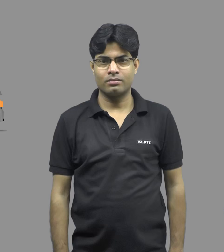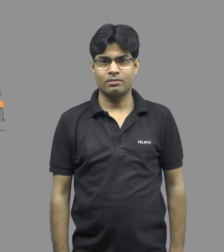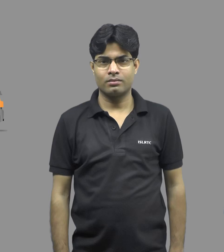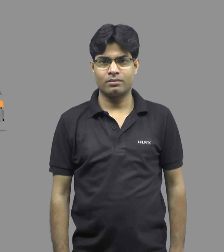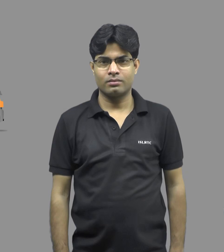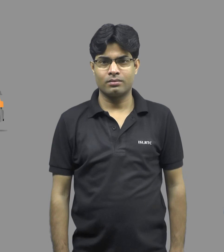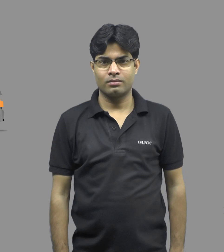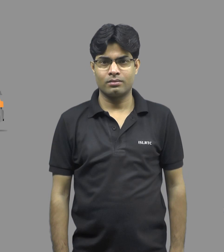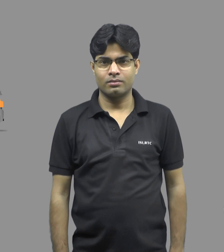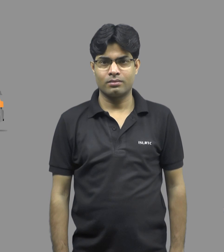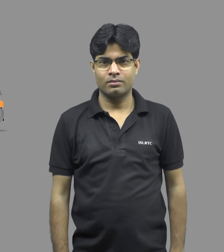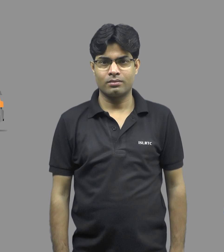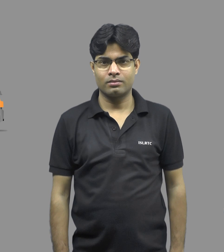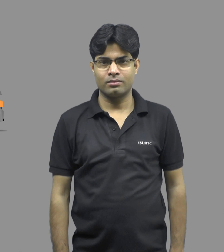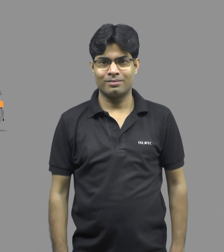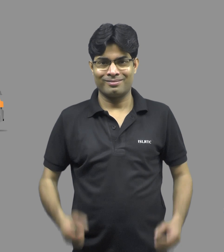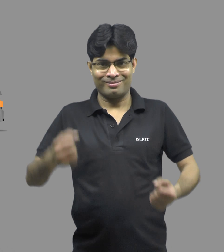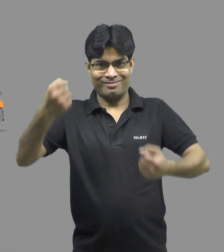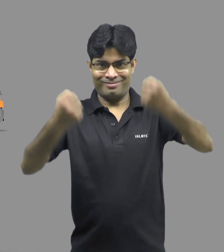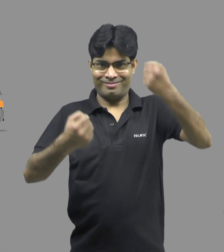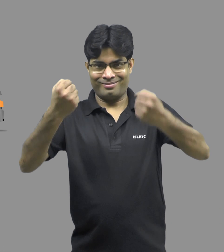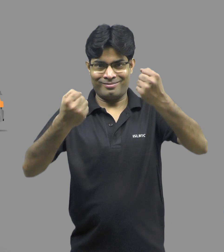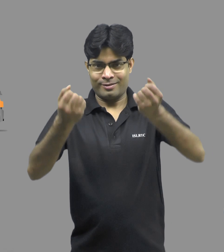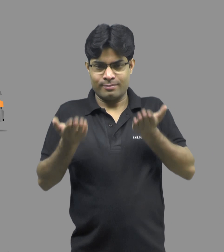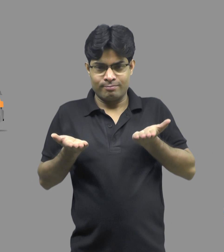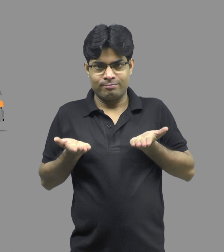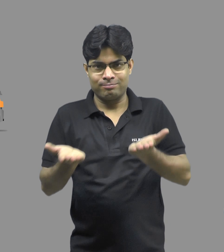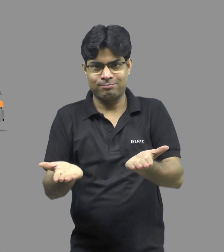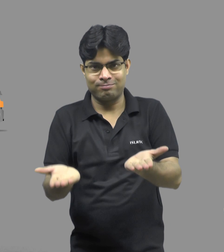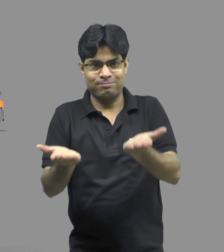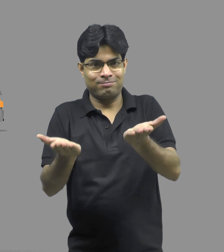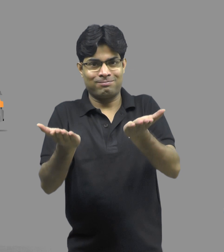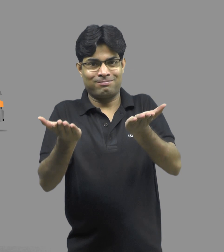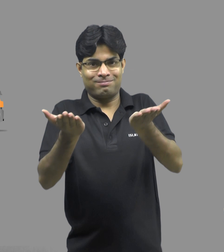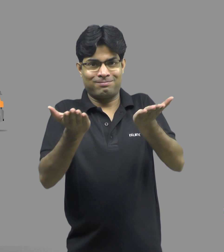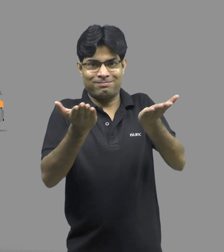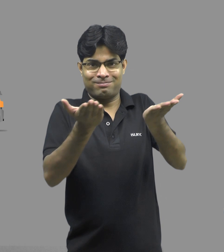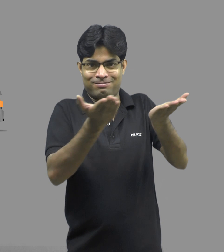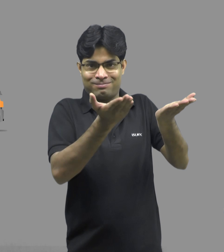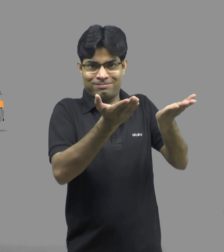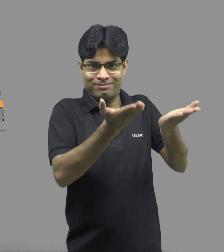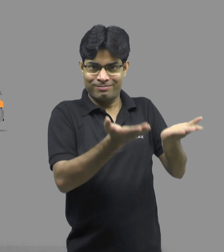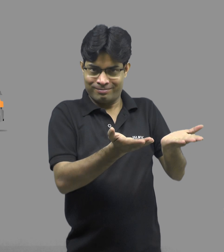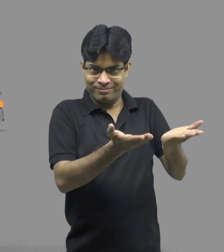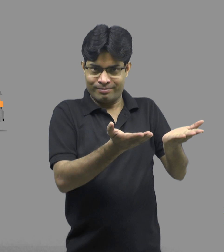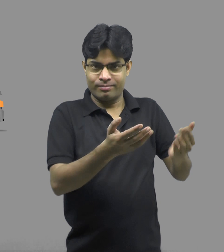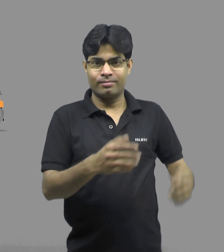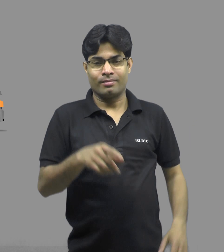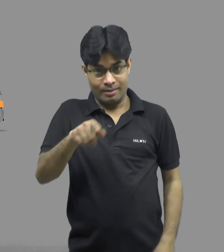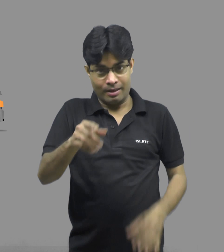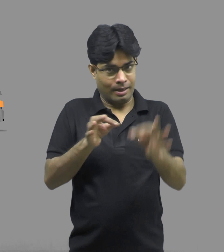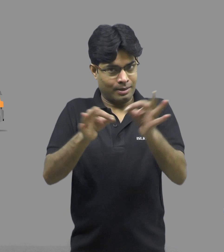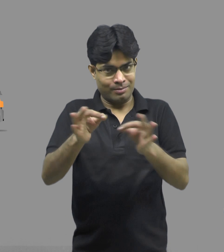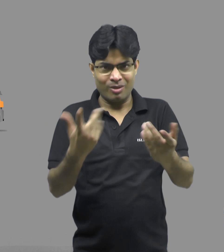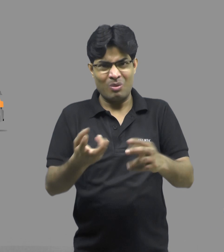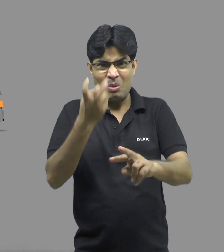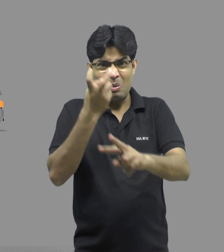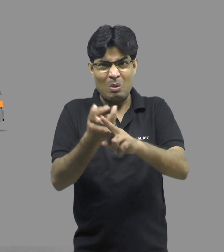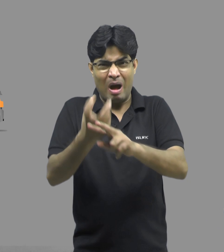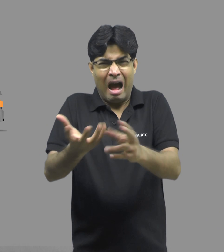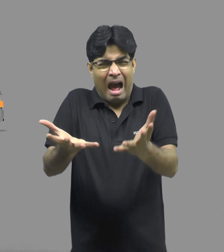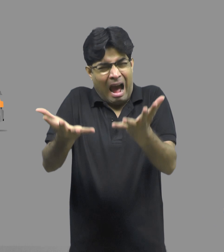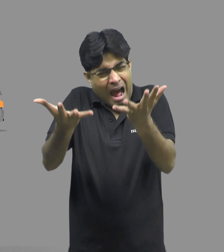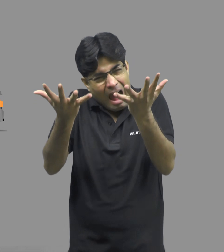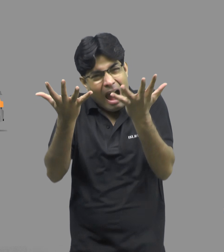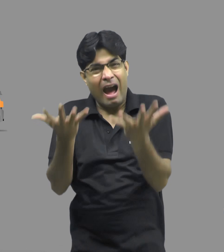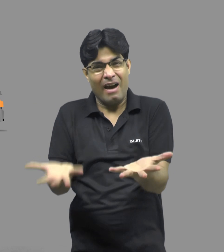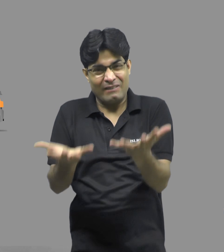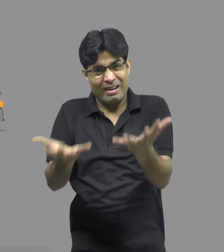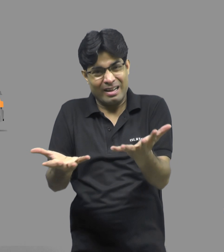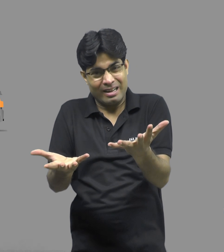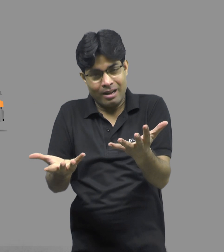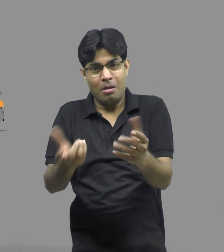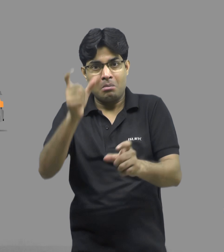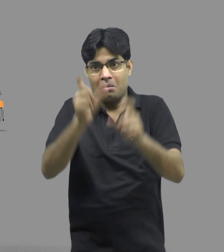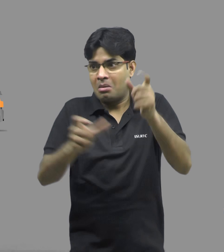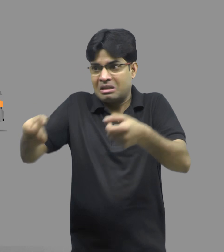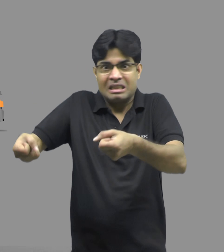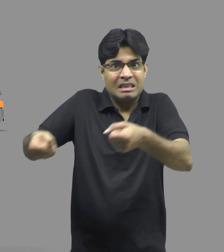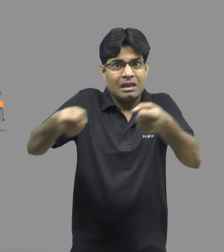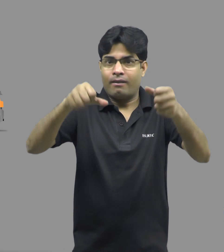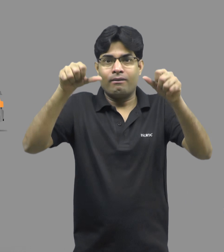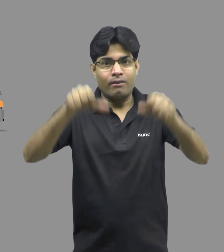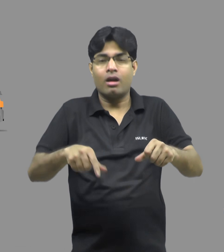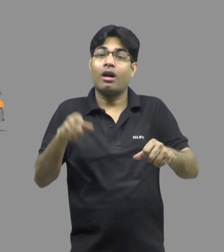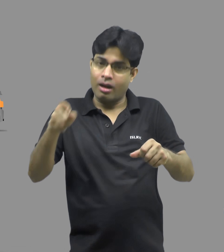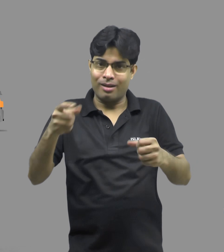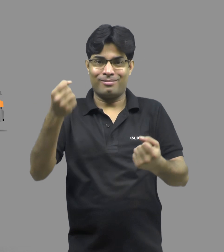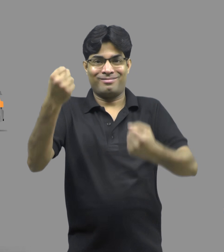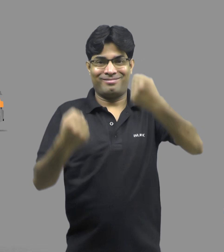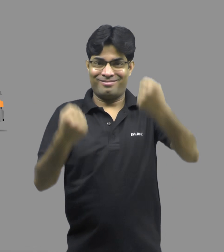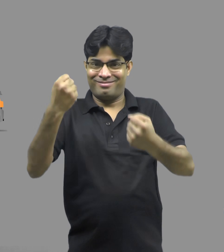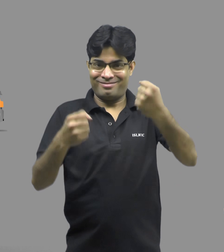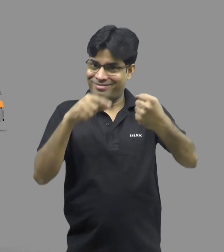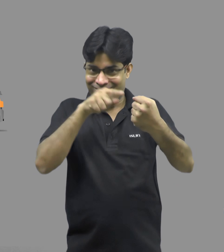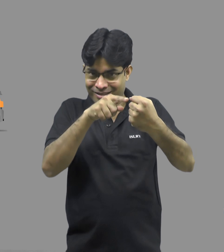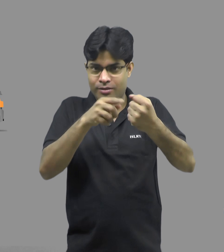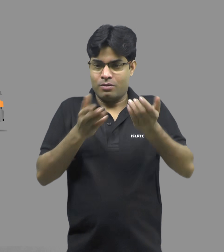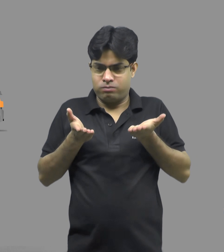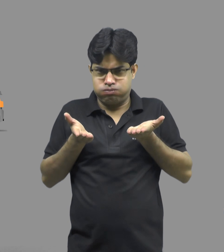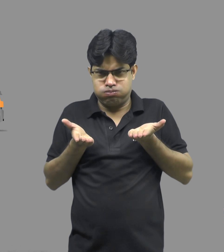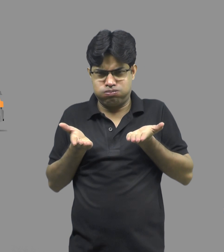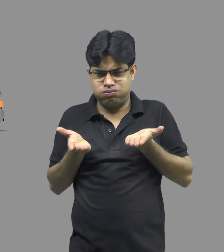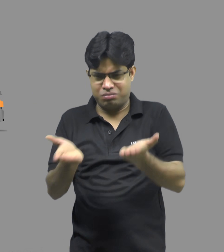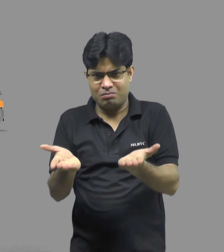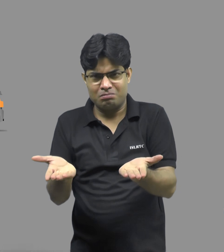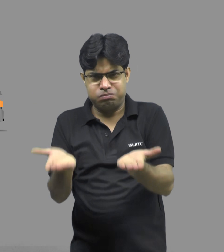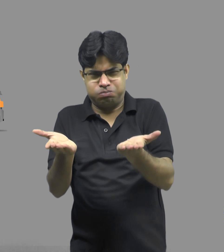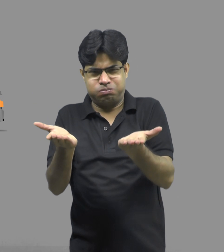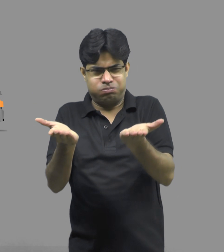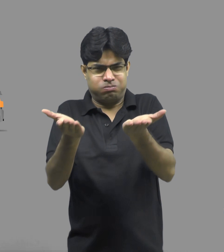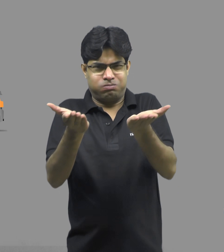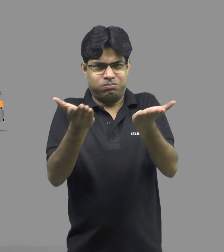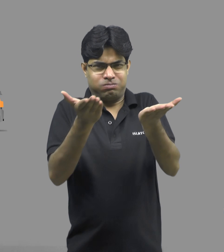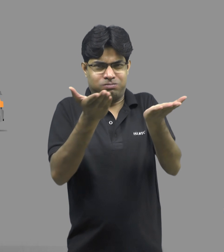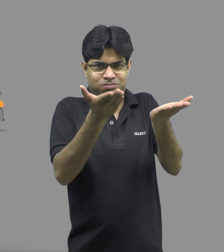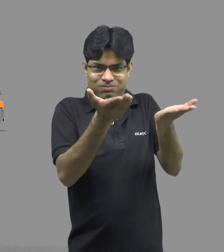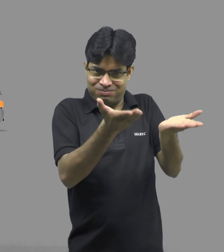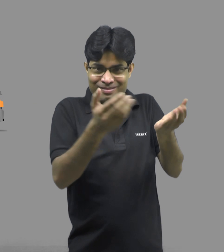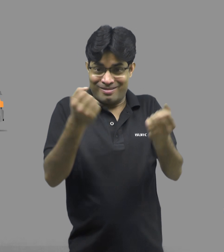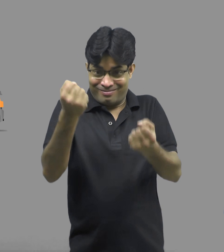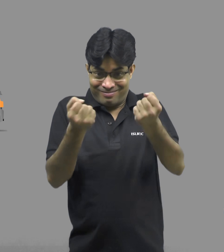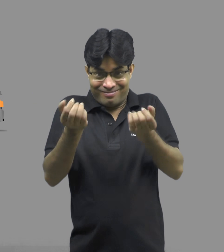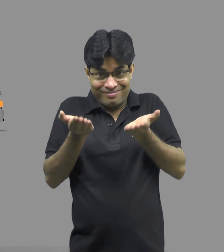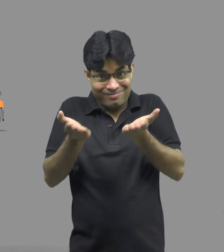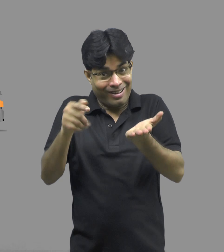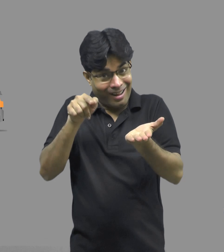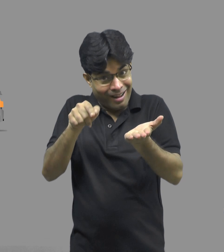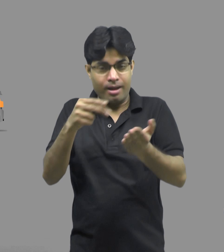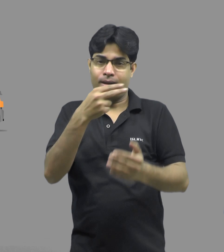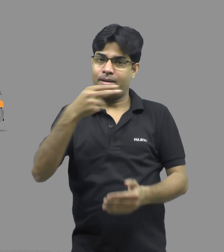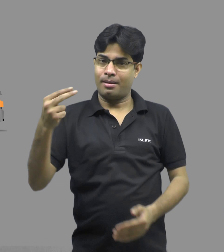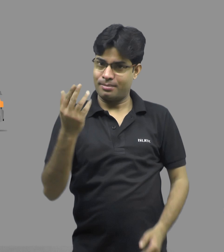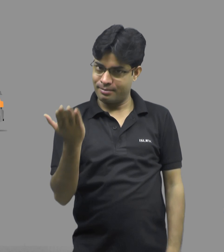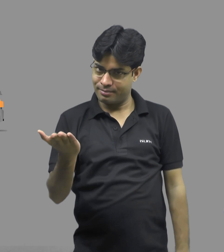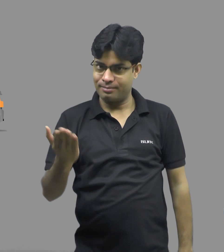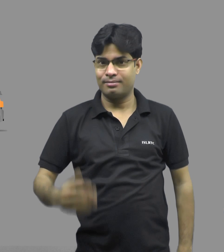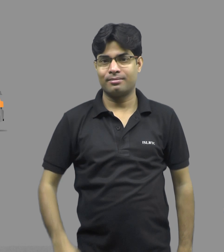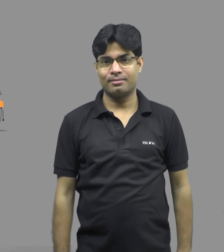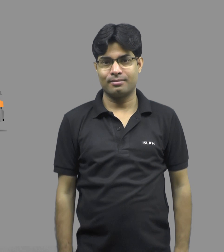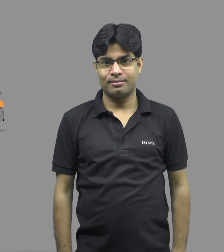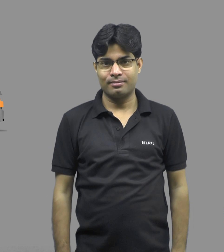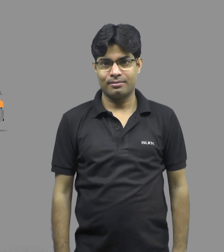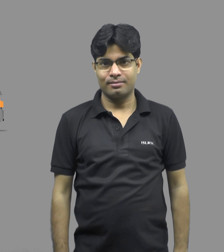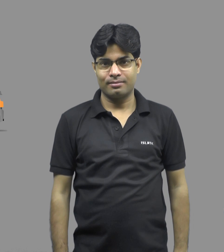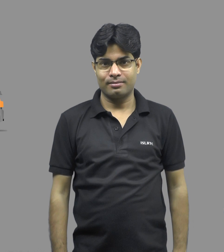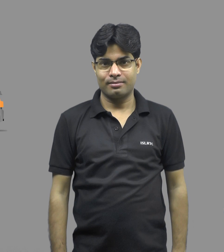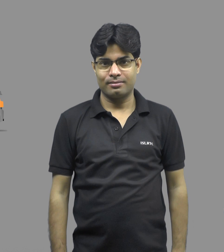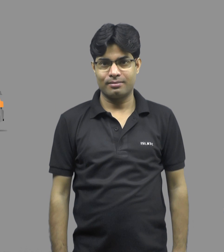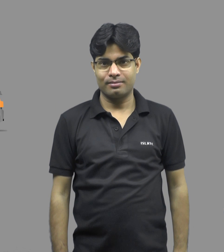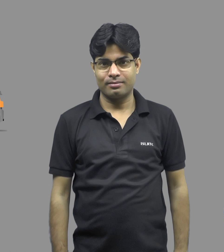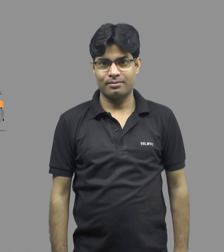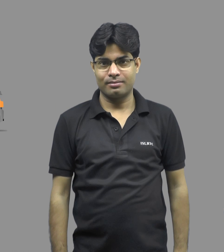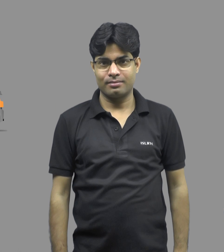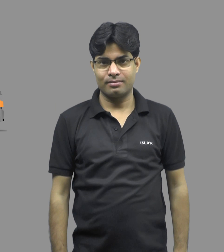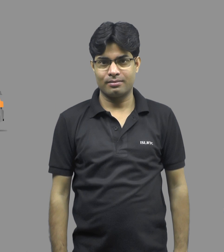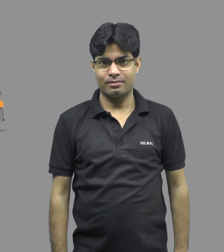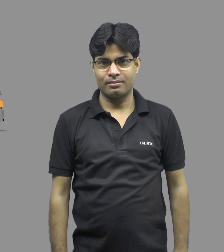Forklift